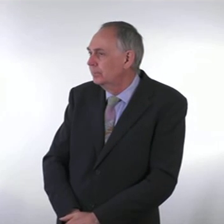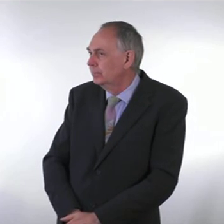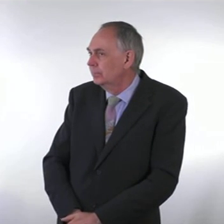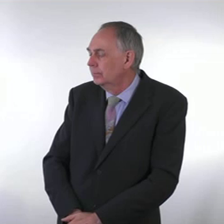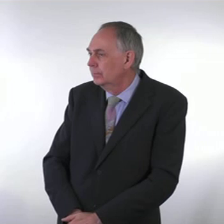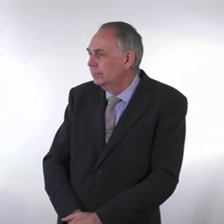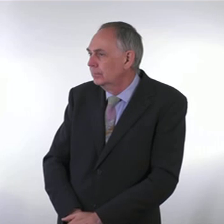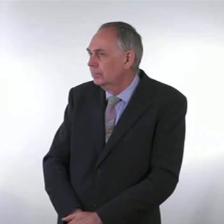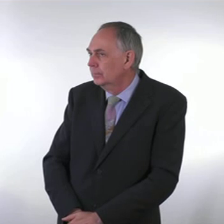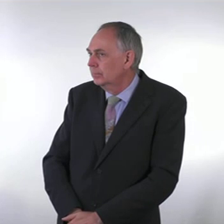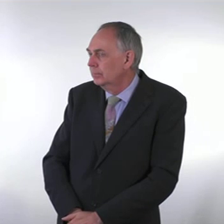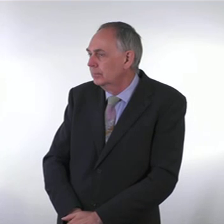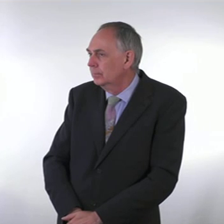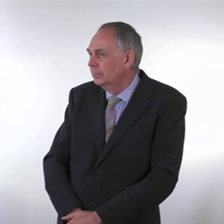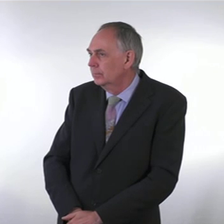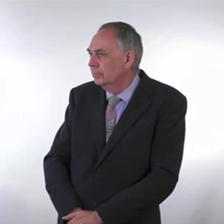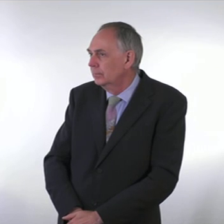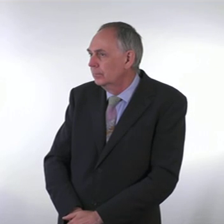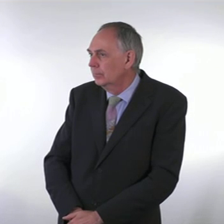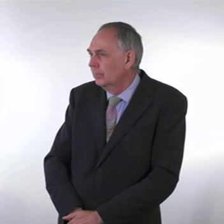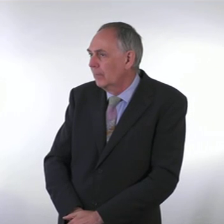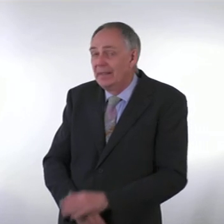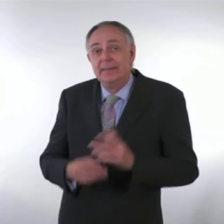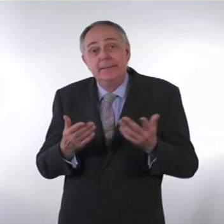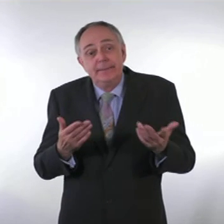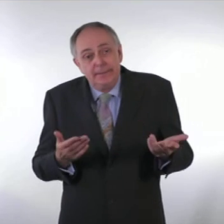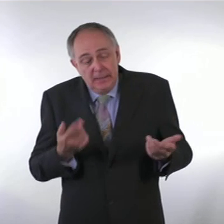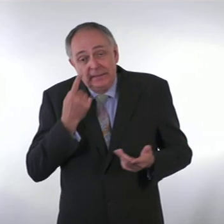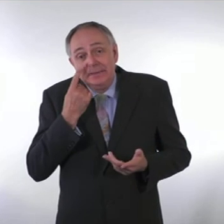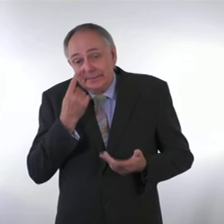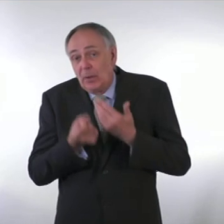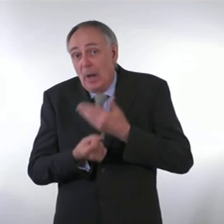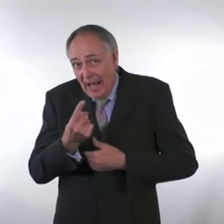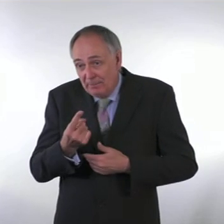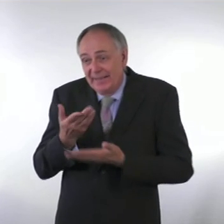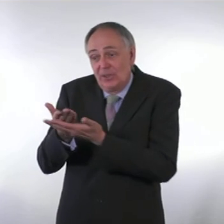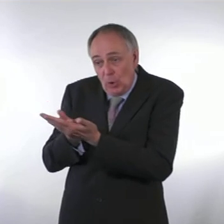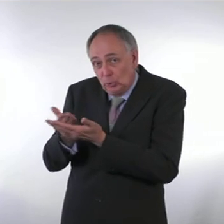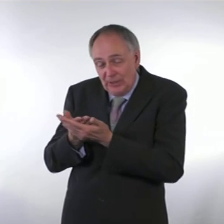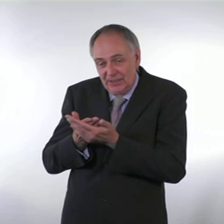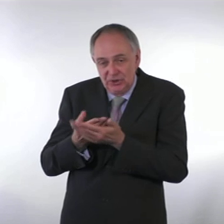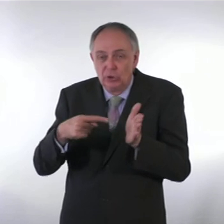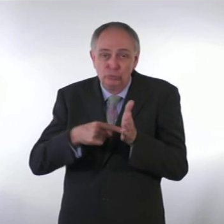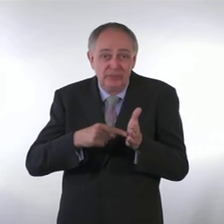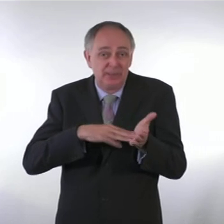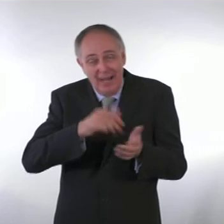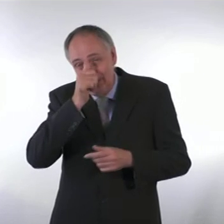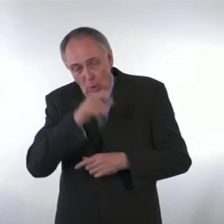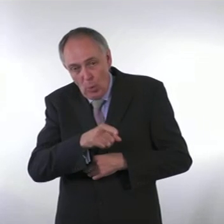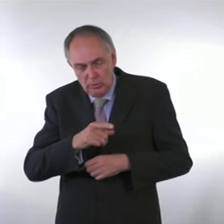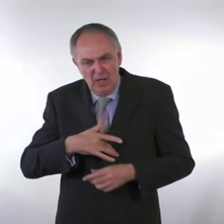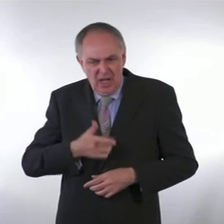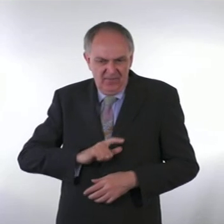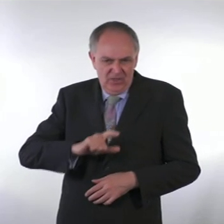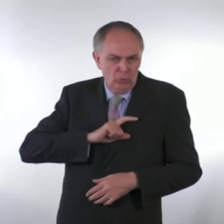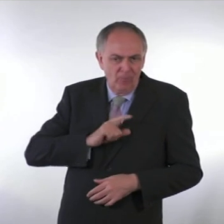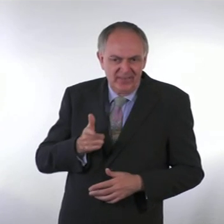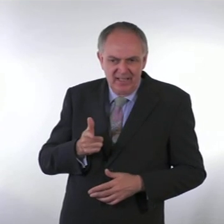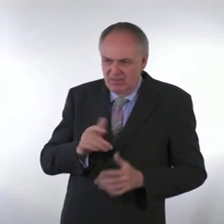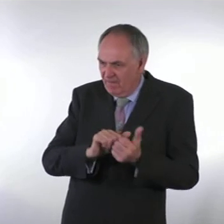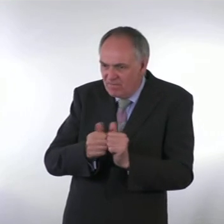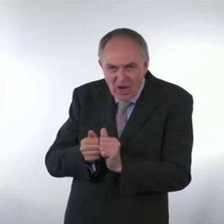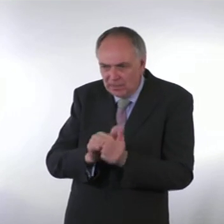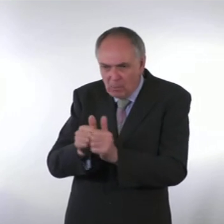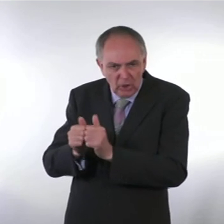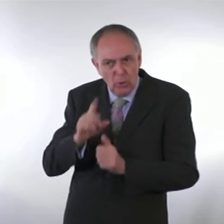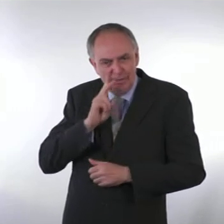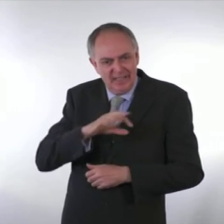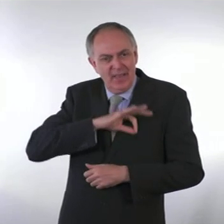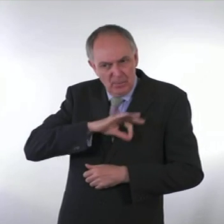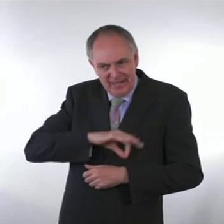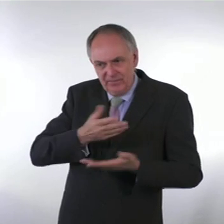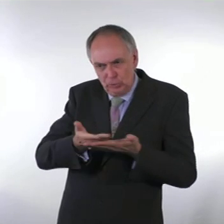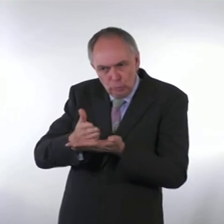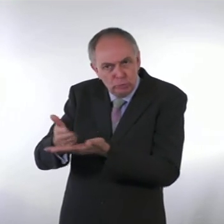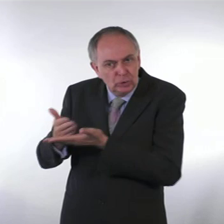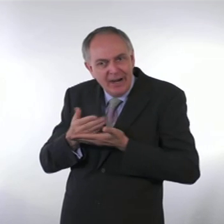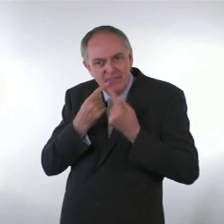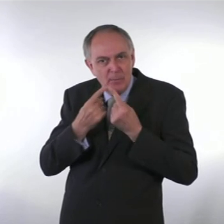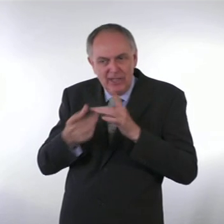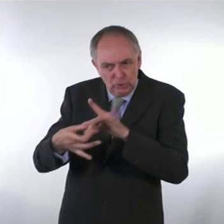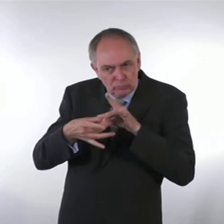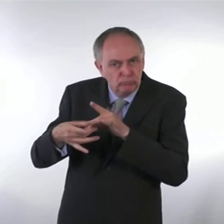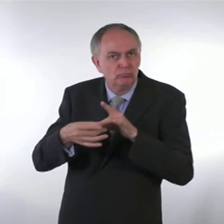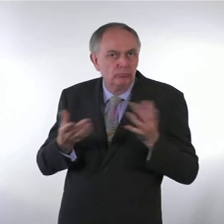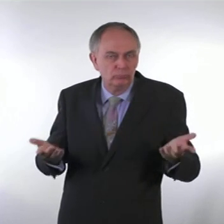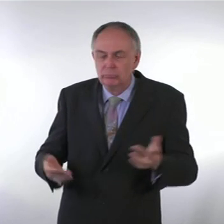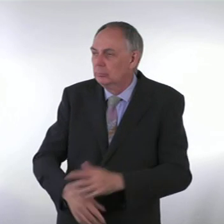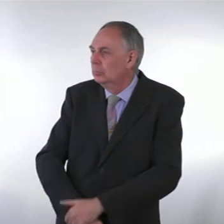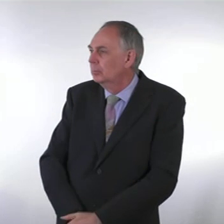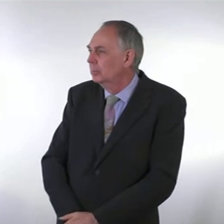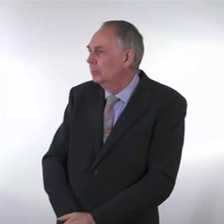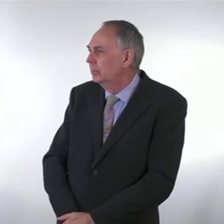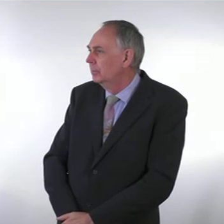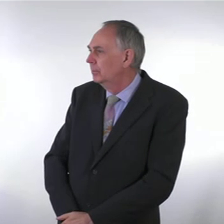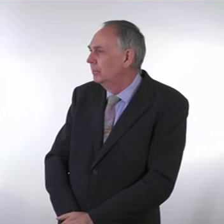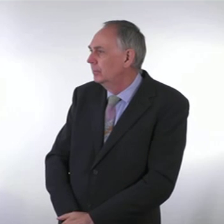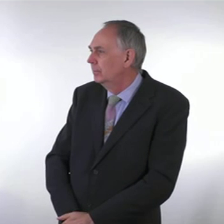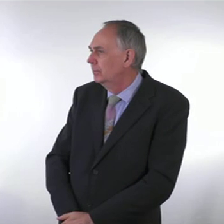That depends, I am afraid, on the outcome of our negotiations, as my right honourable Friend knows well, but I am absolutely confident that our friends and partners will see sense and the great mutual benefit in continuing to collaborate in exactly the way that we do.